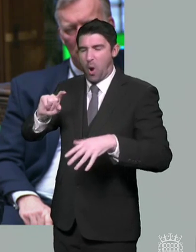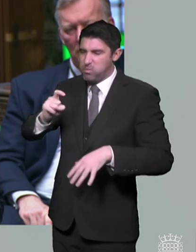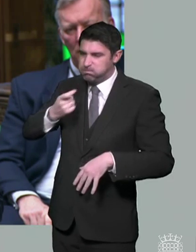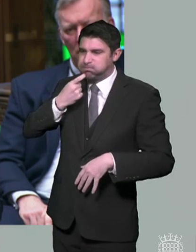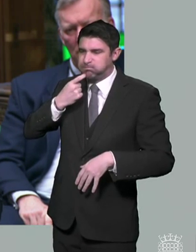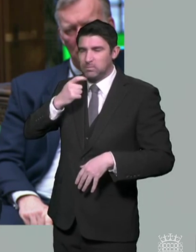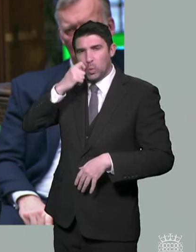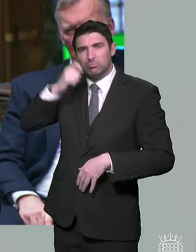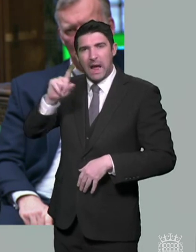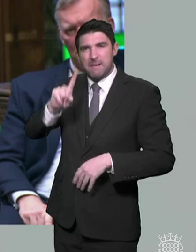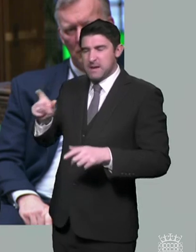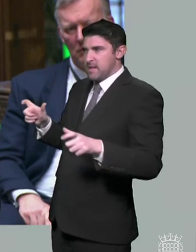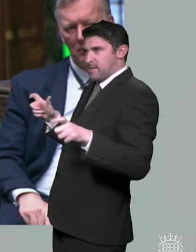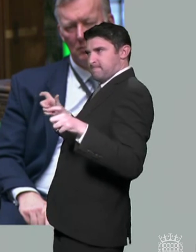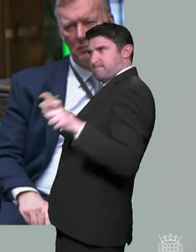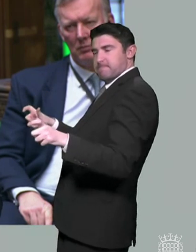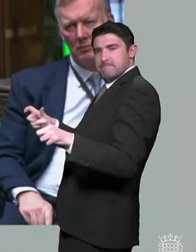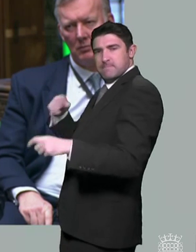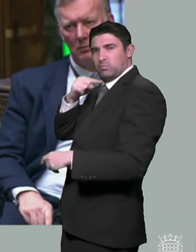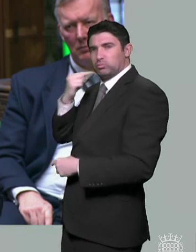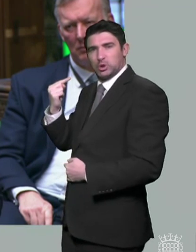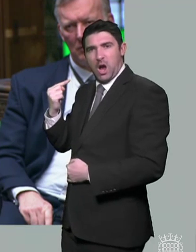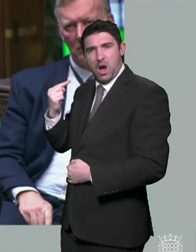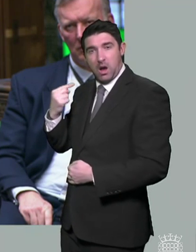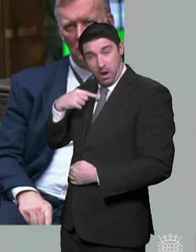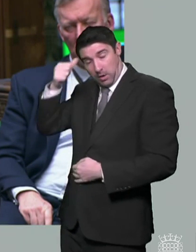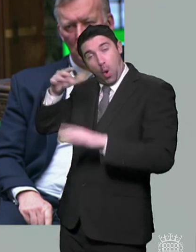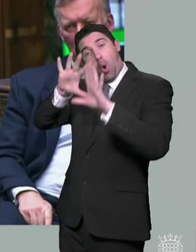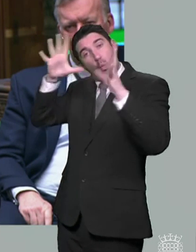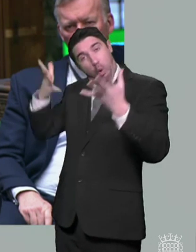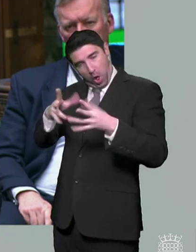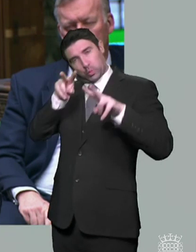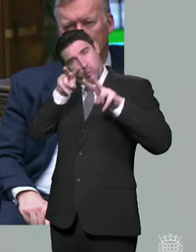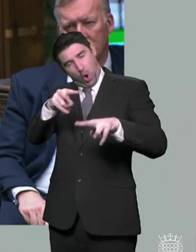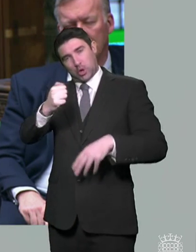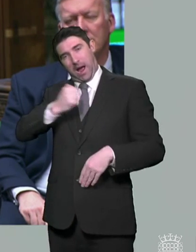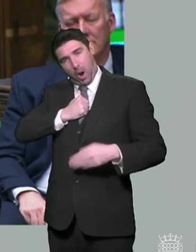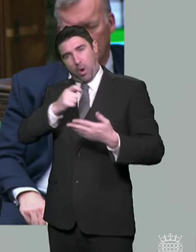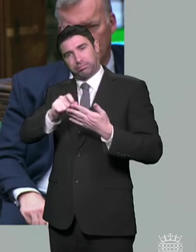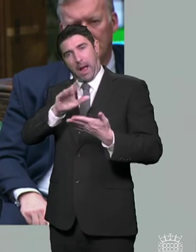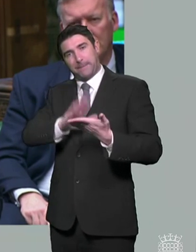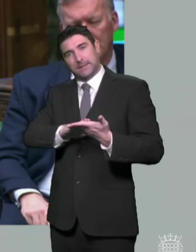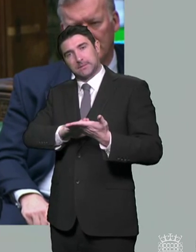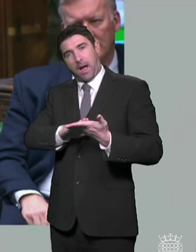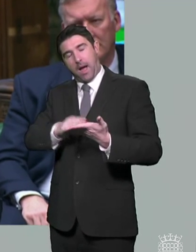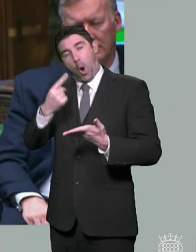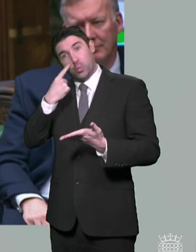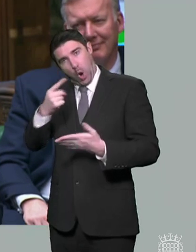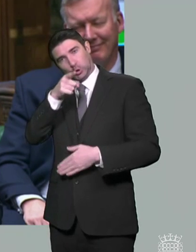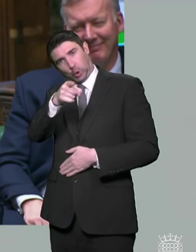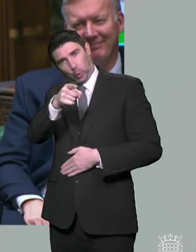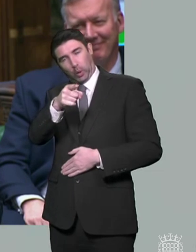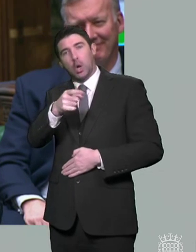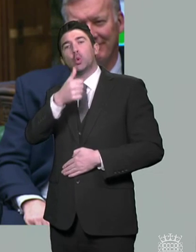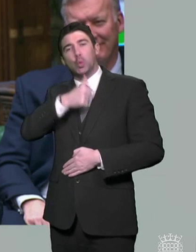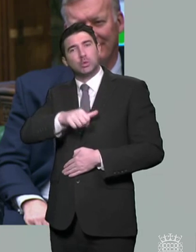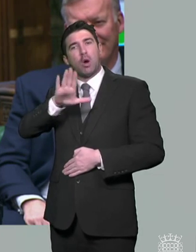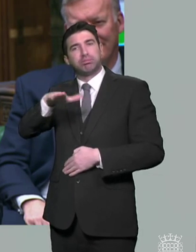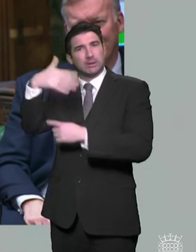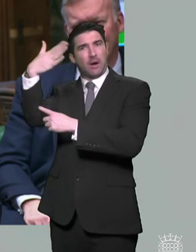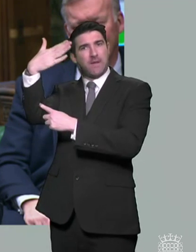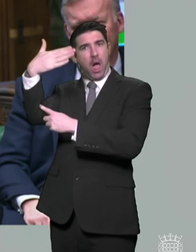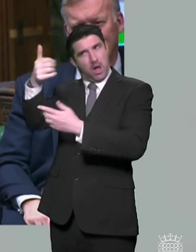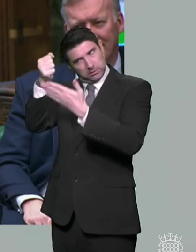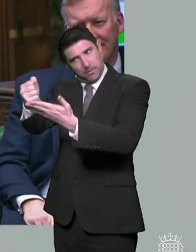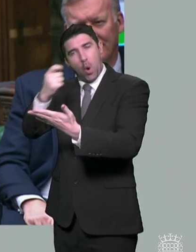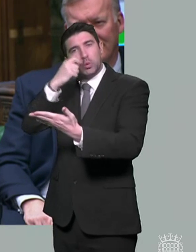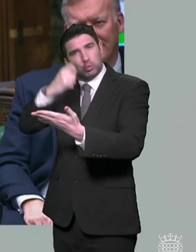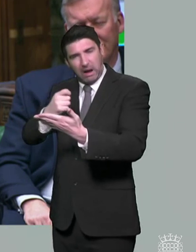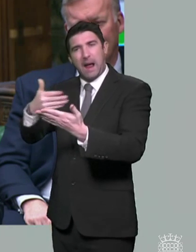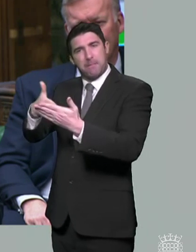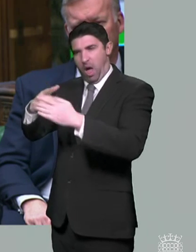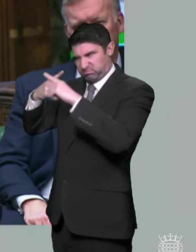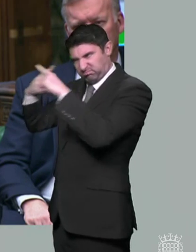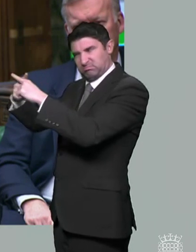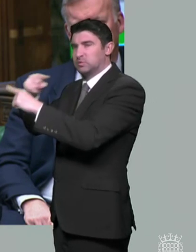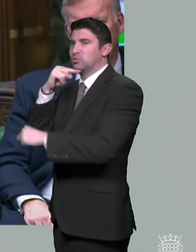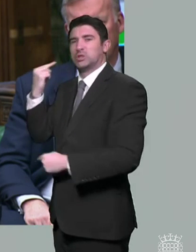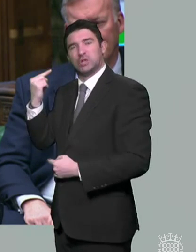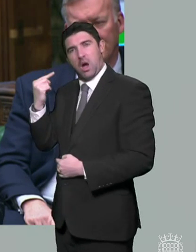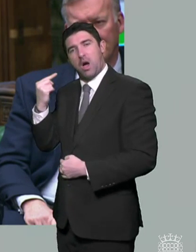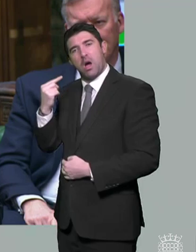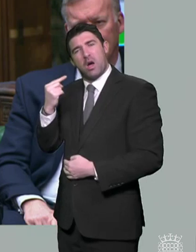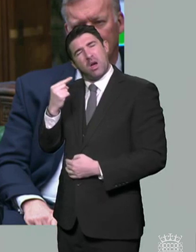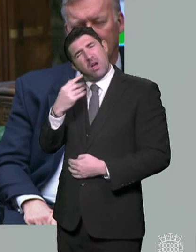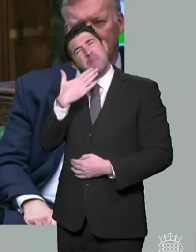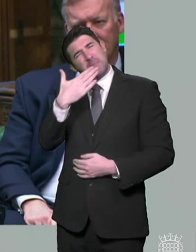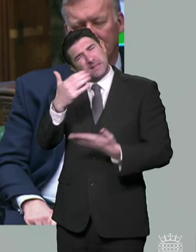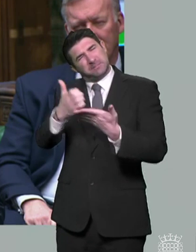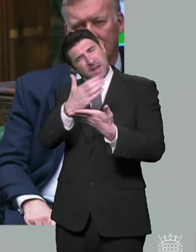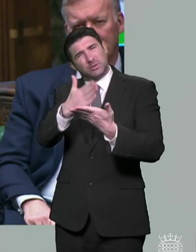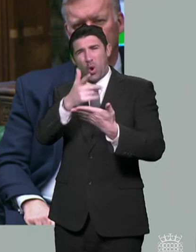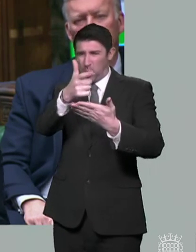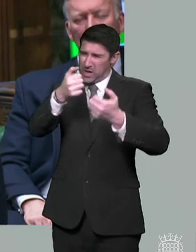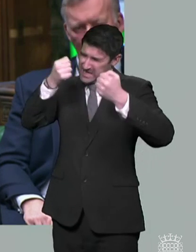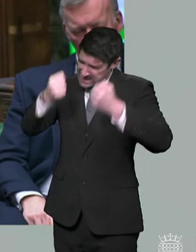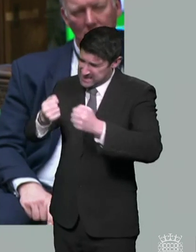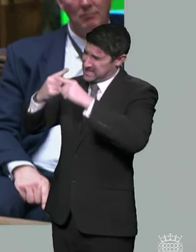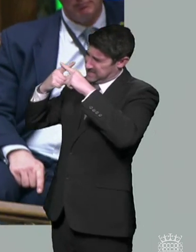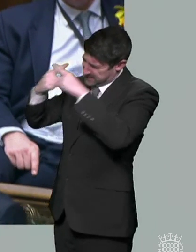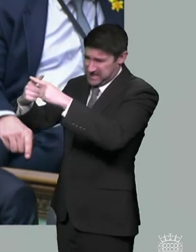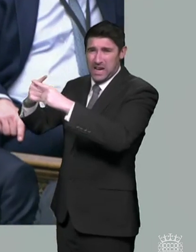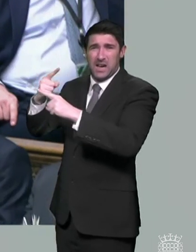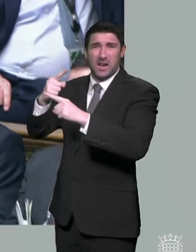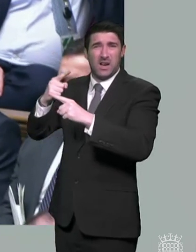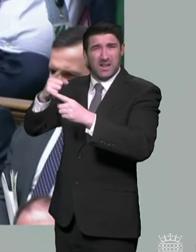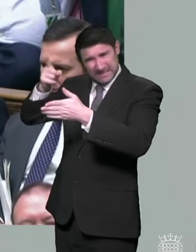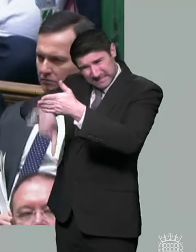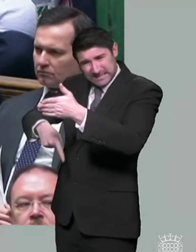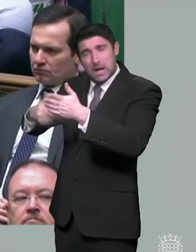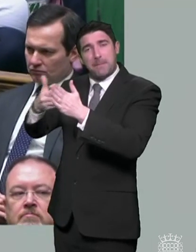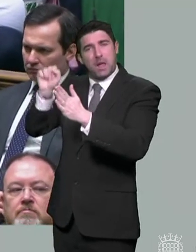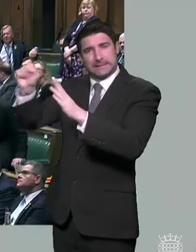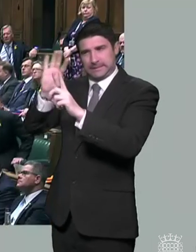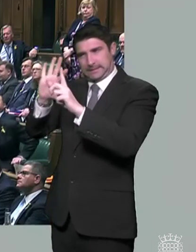I know that the world is watching the PM and our country. Will the Prime Minister give me his assurances that he will continue to look at every single possible option to ensure that Putin feels the toughest range of punitive sanctions—through financial measures, but also focusing on his inner circle?